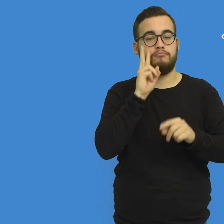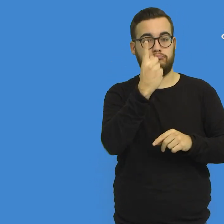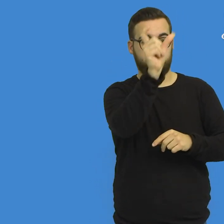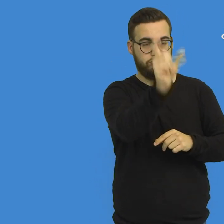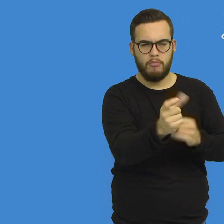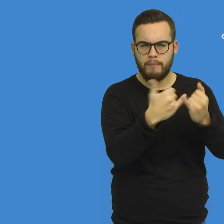persona